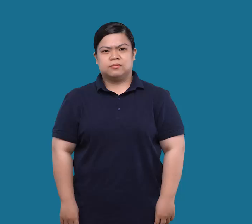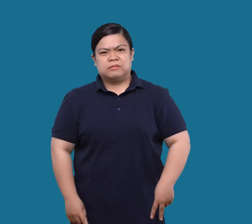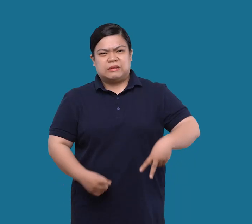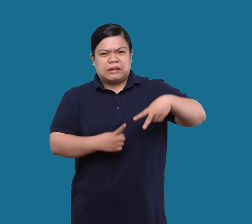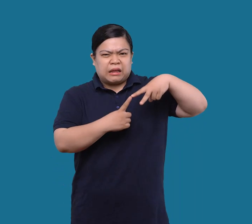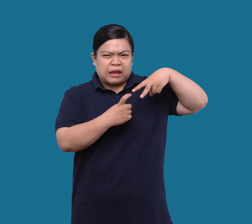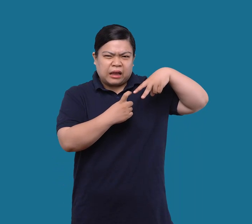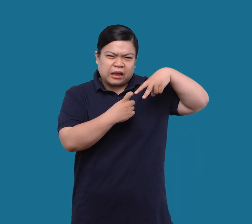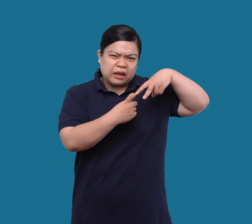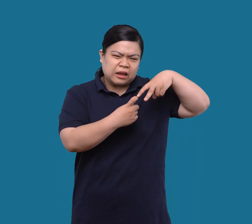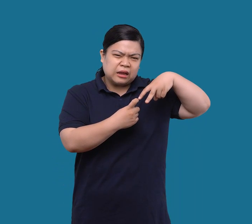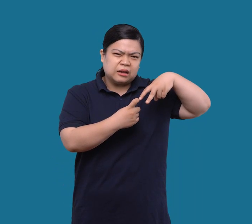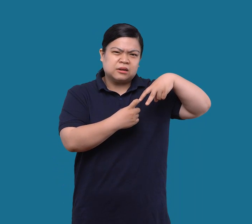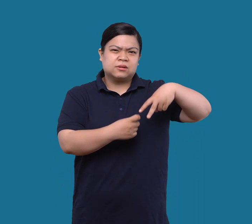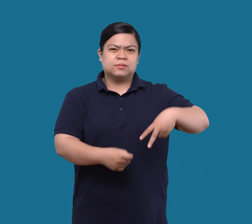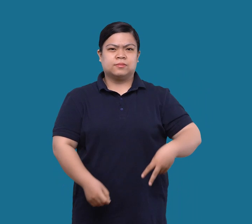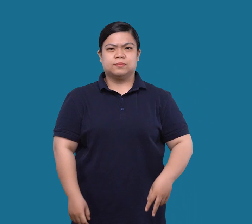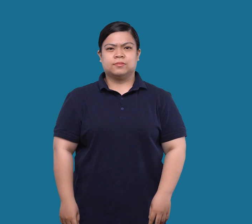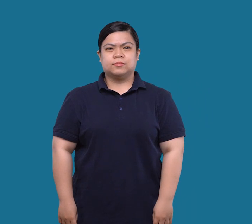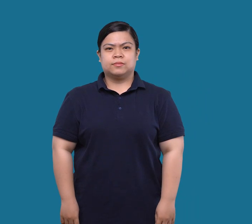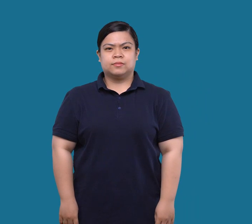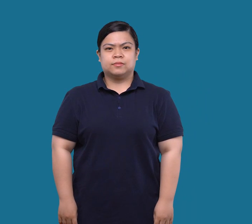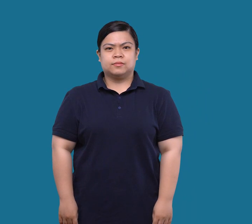đau chân